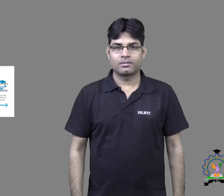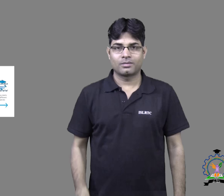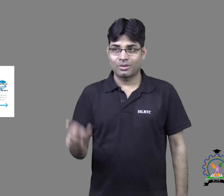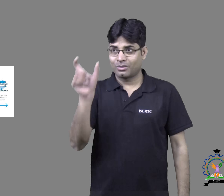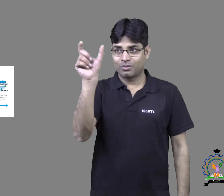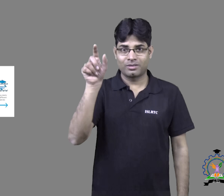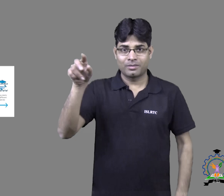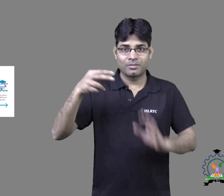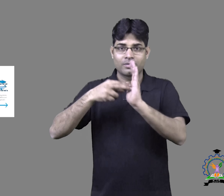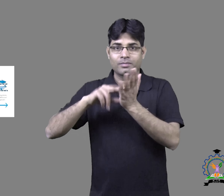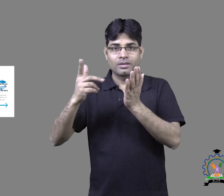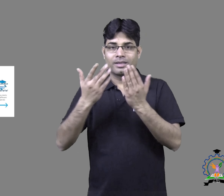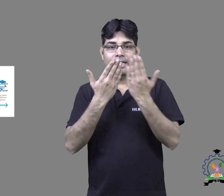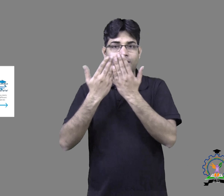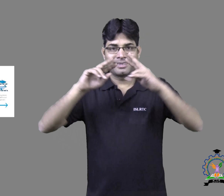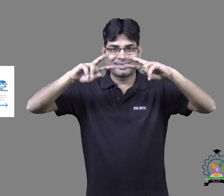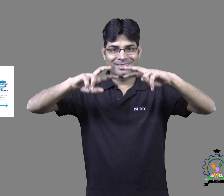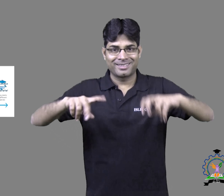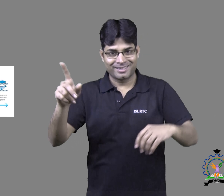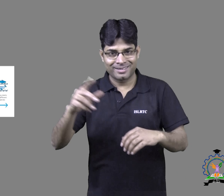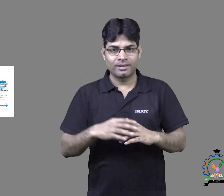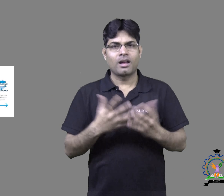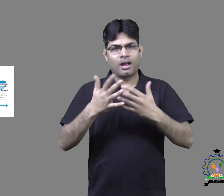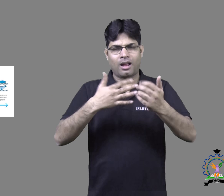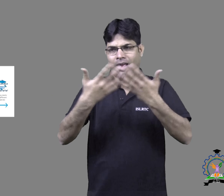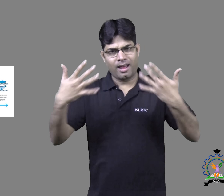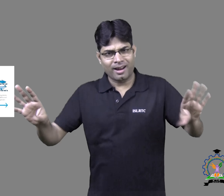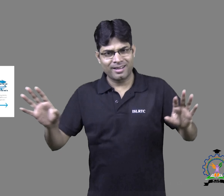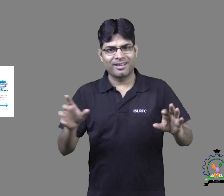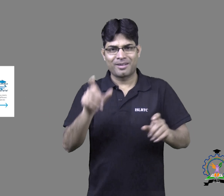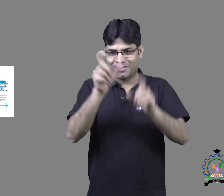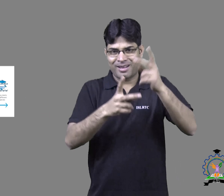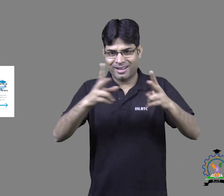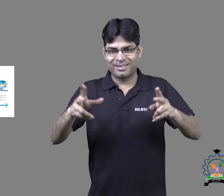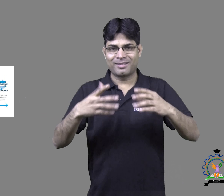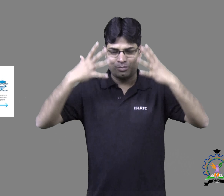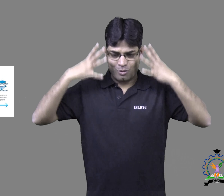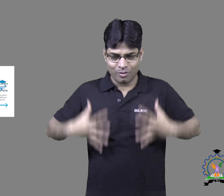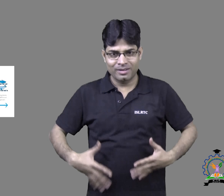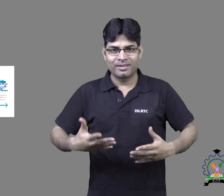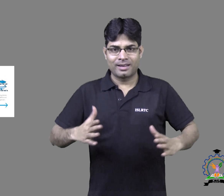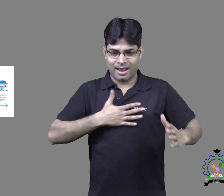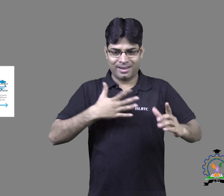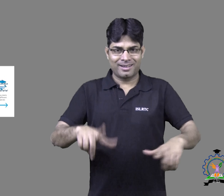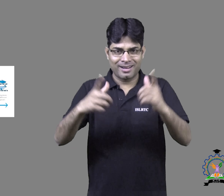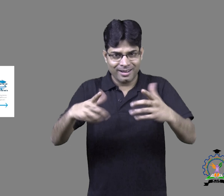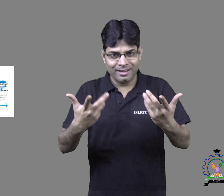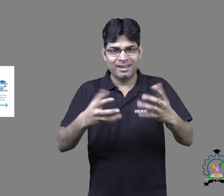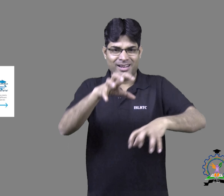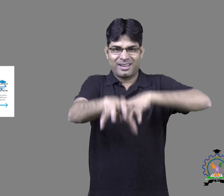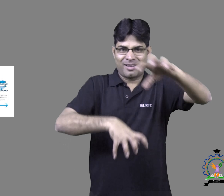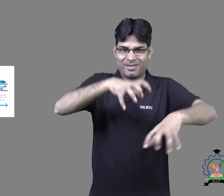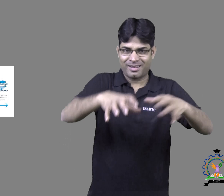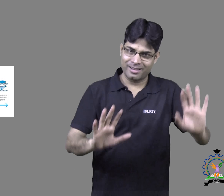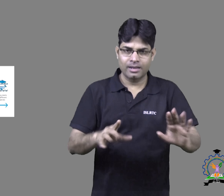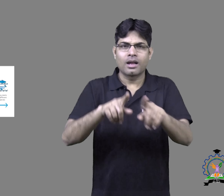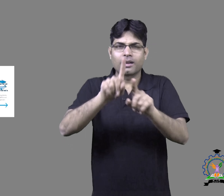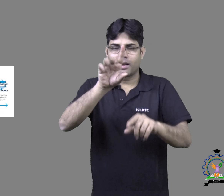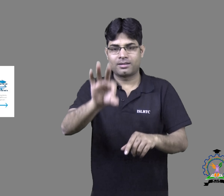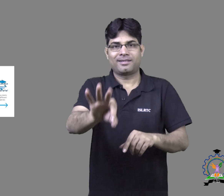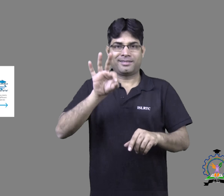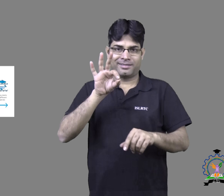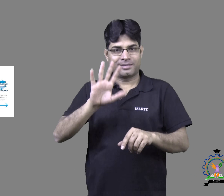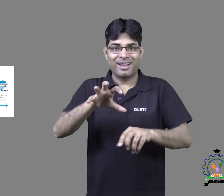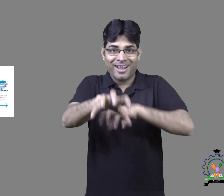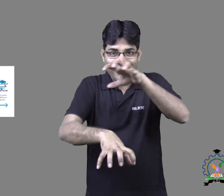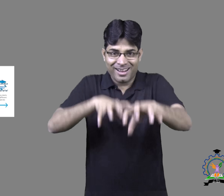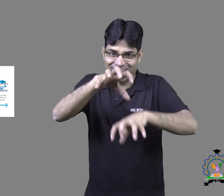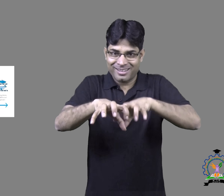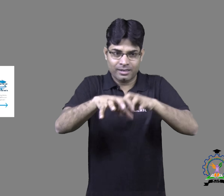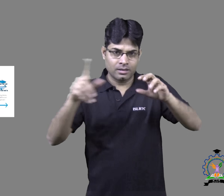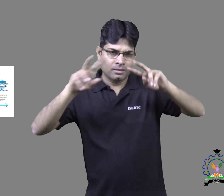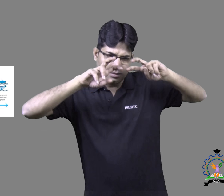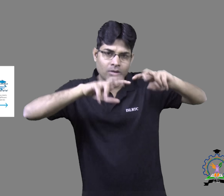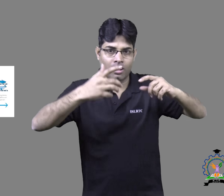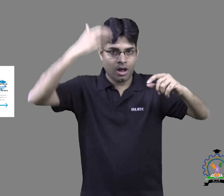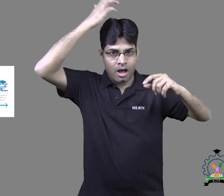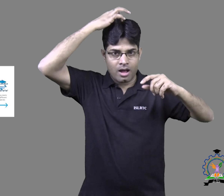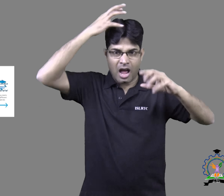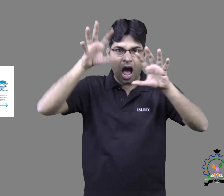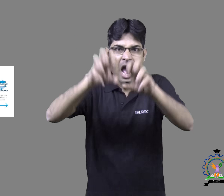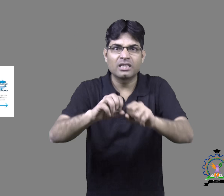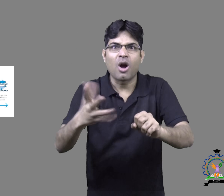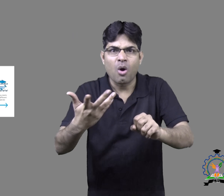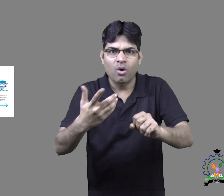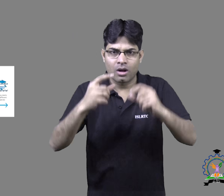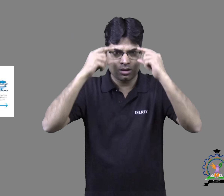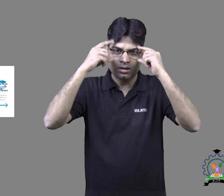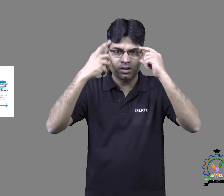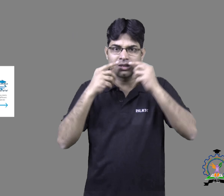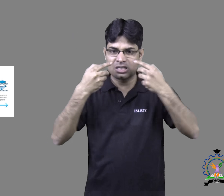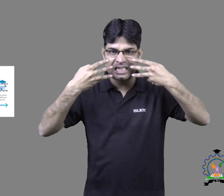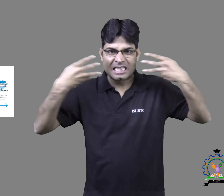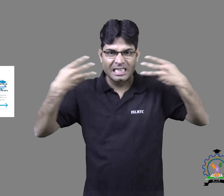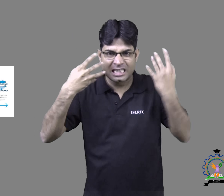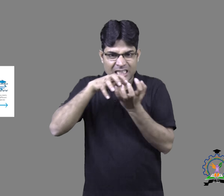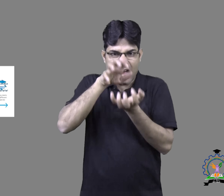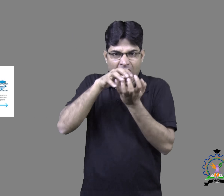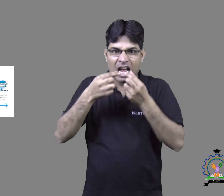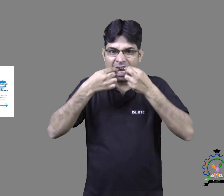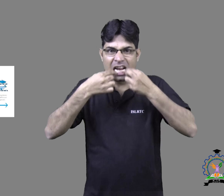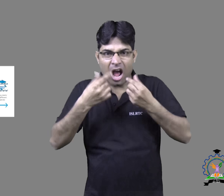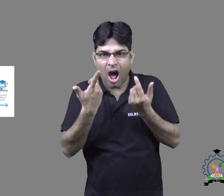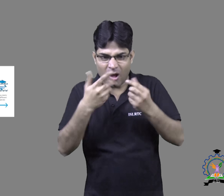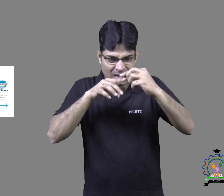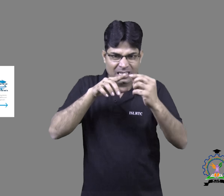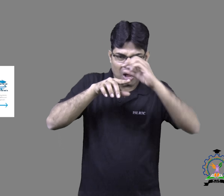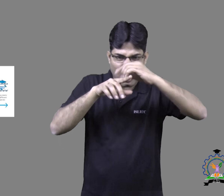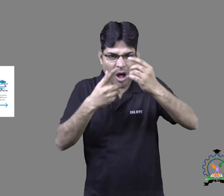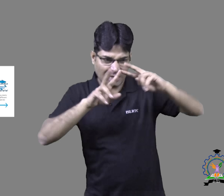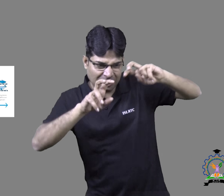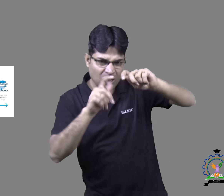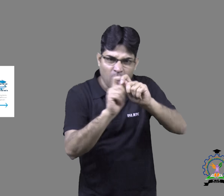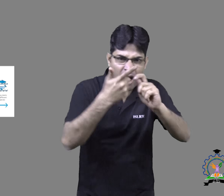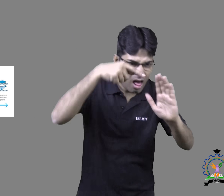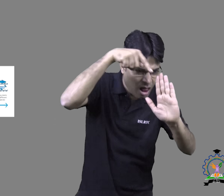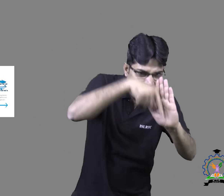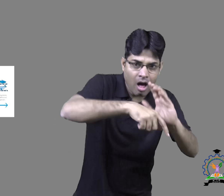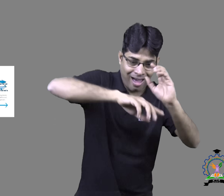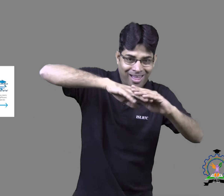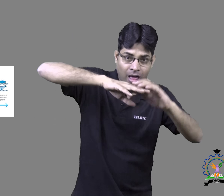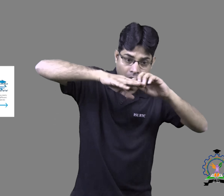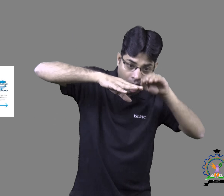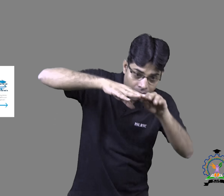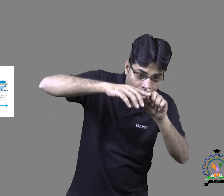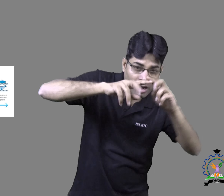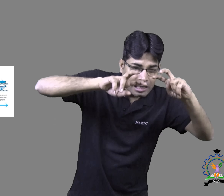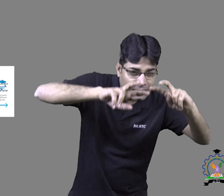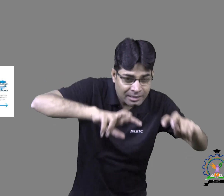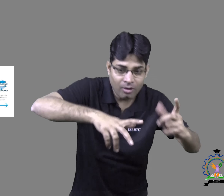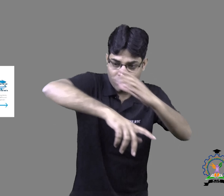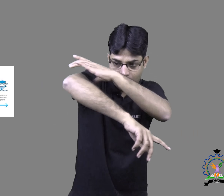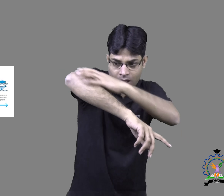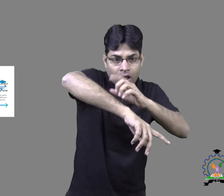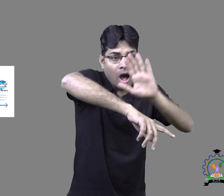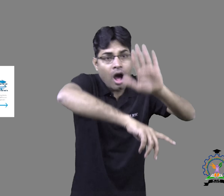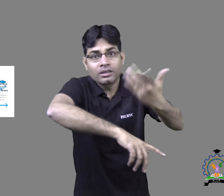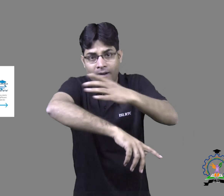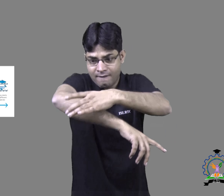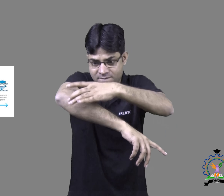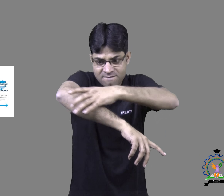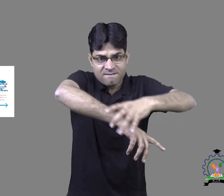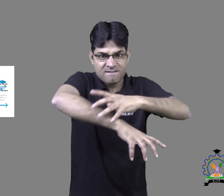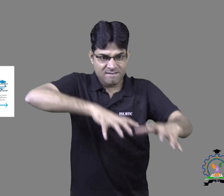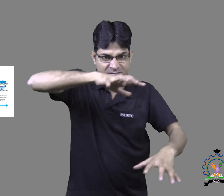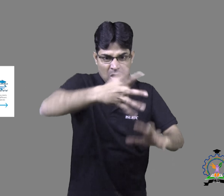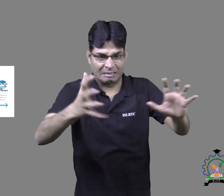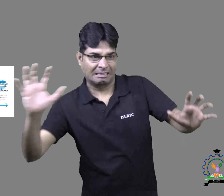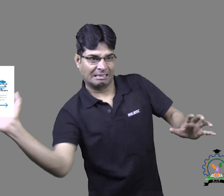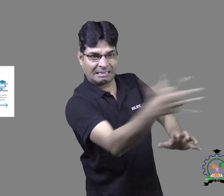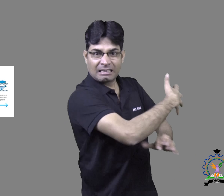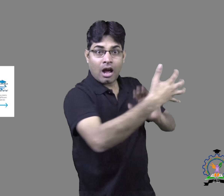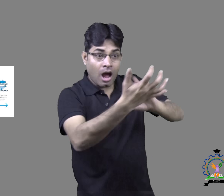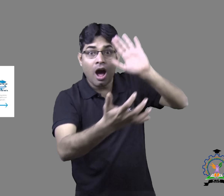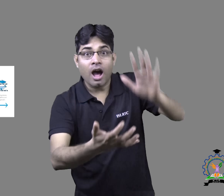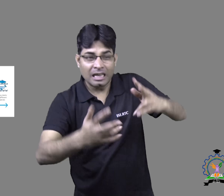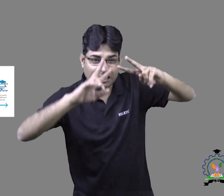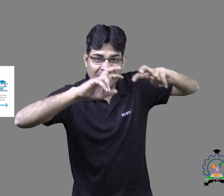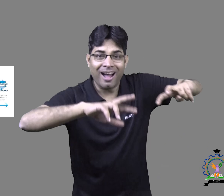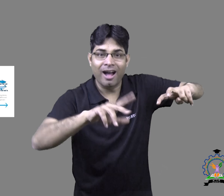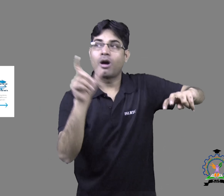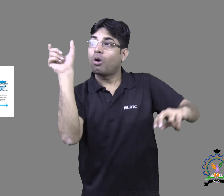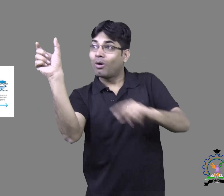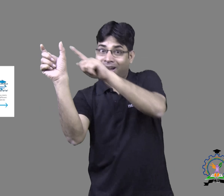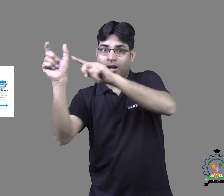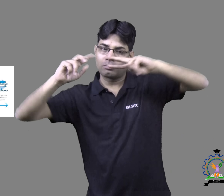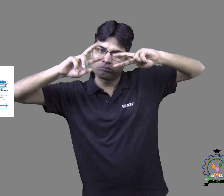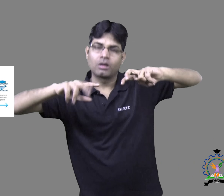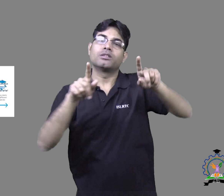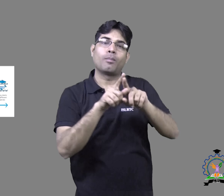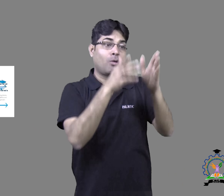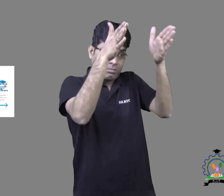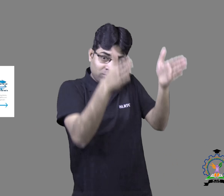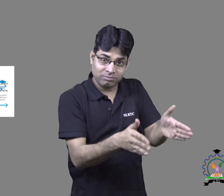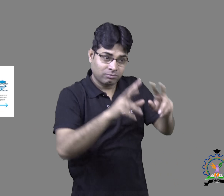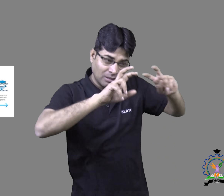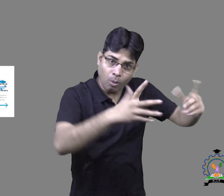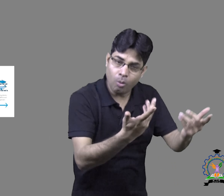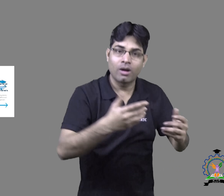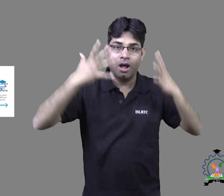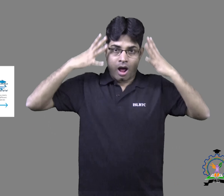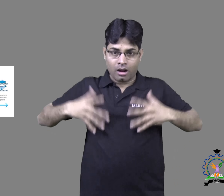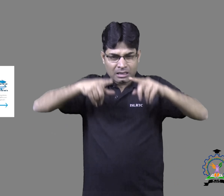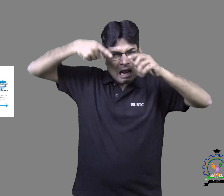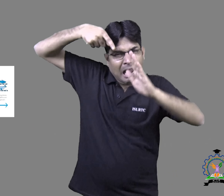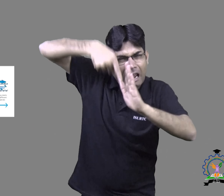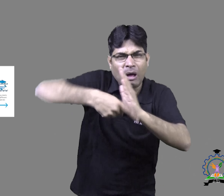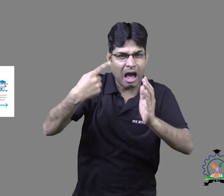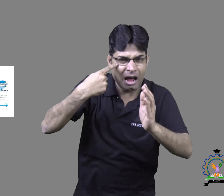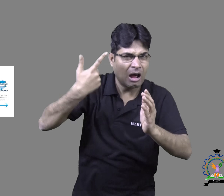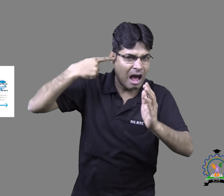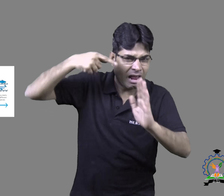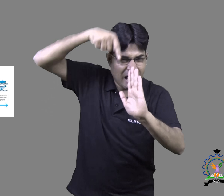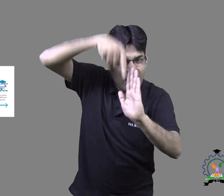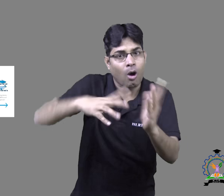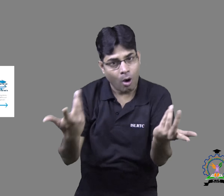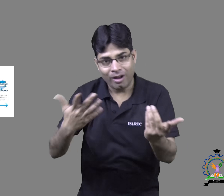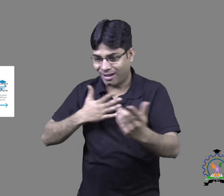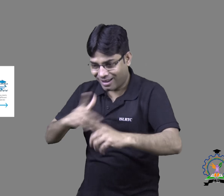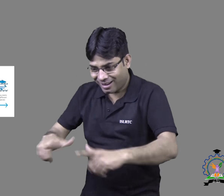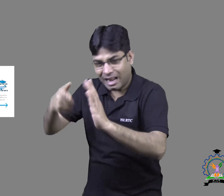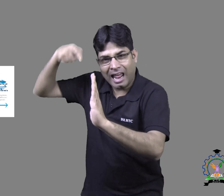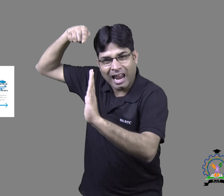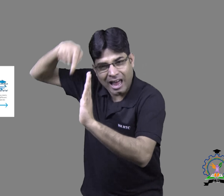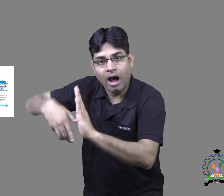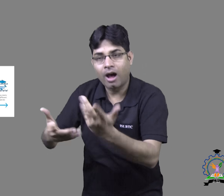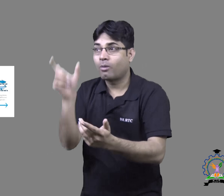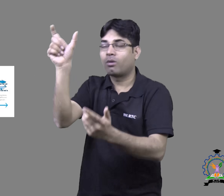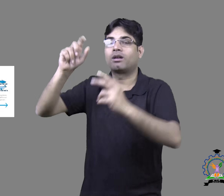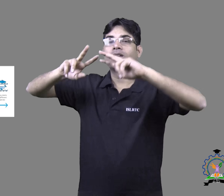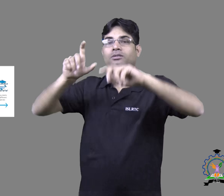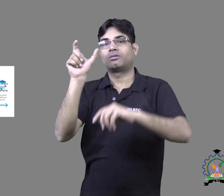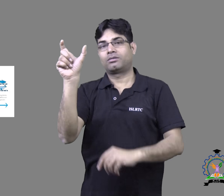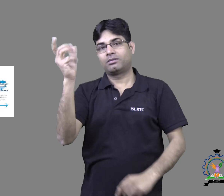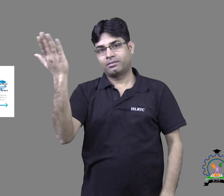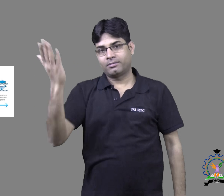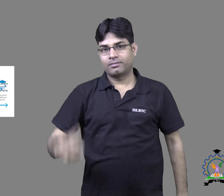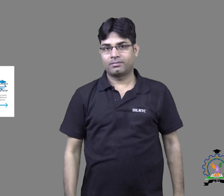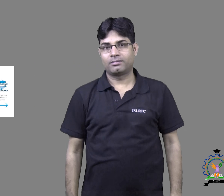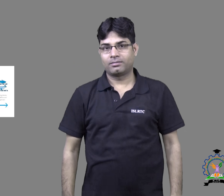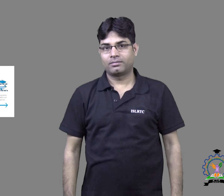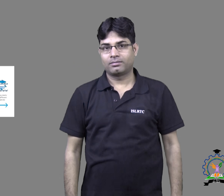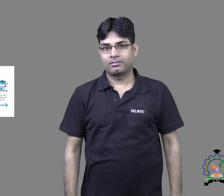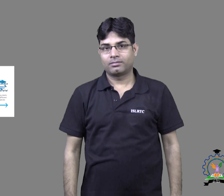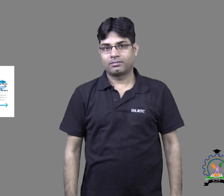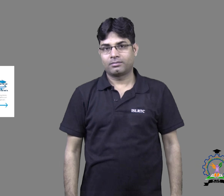Physiology